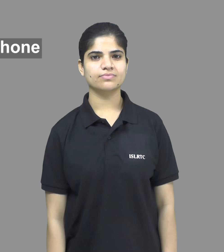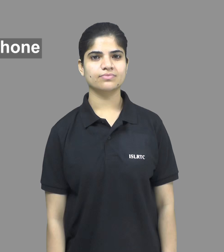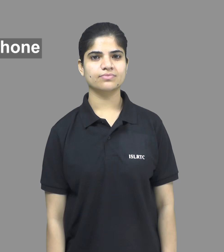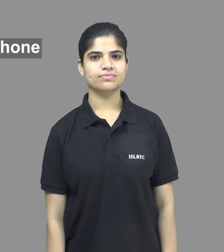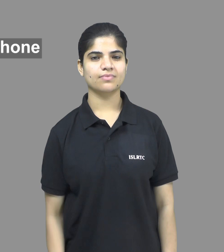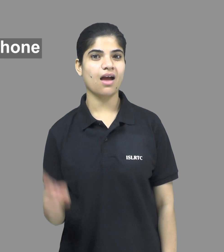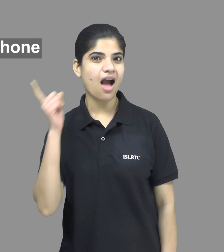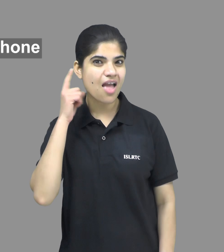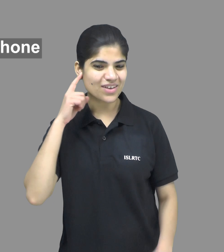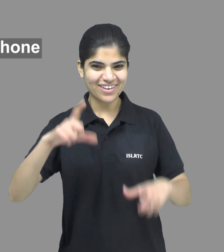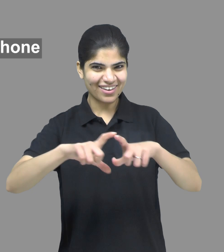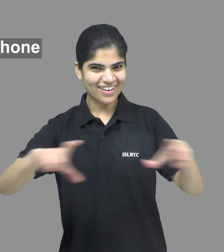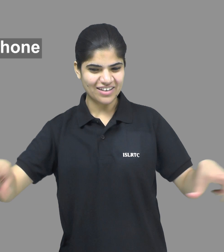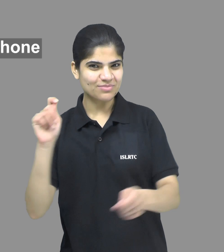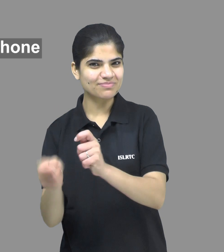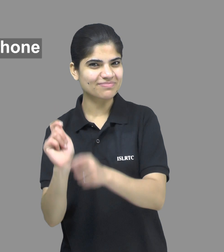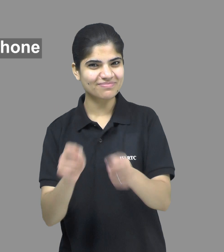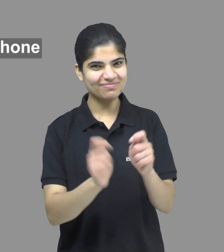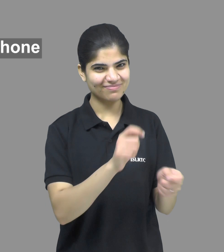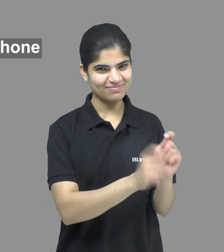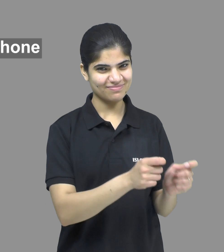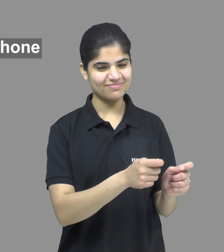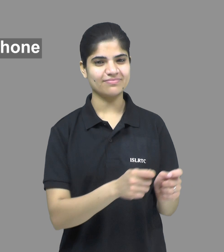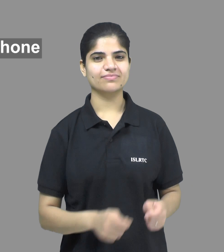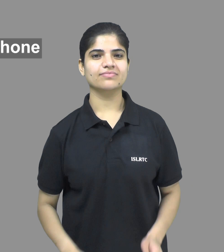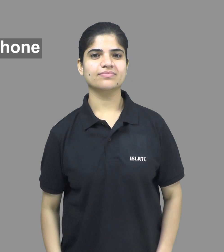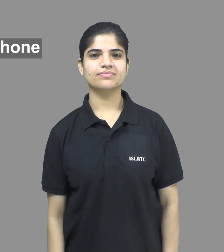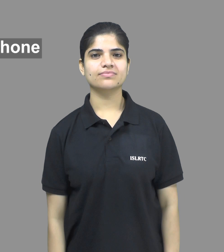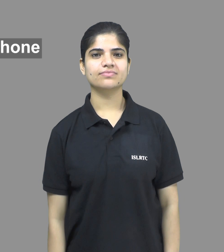Xylophone